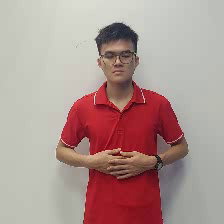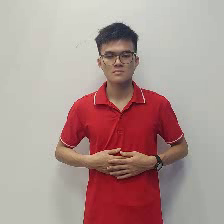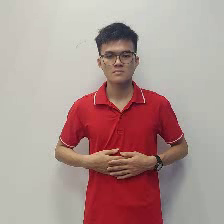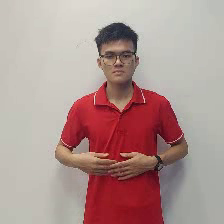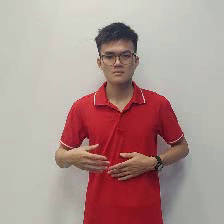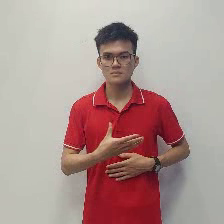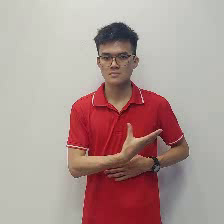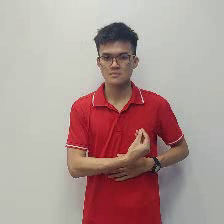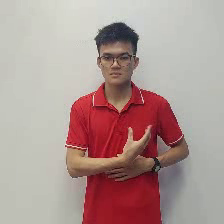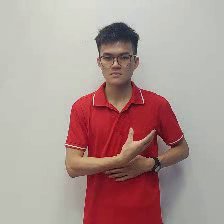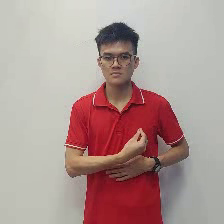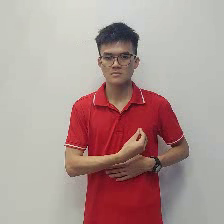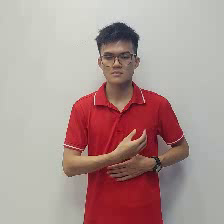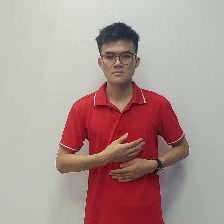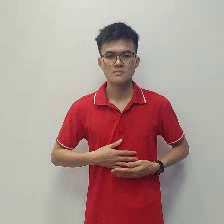Xúc động